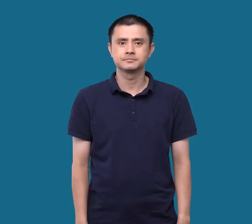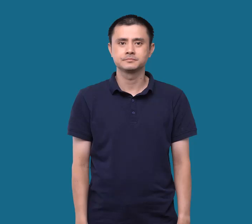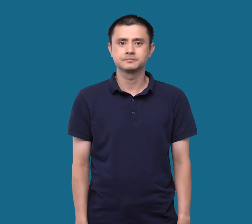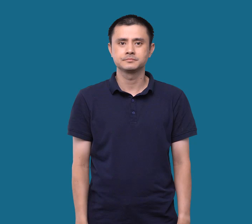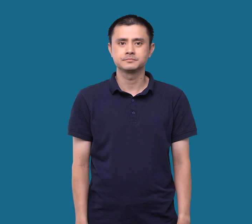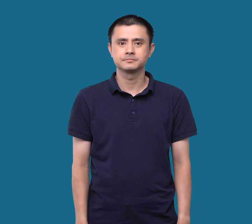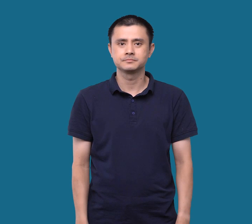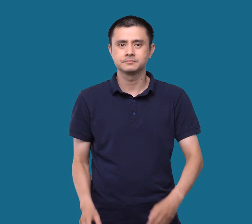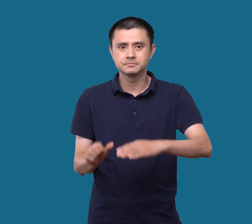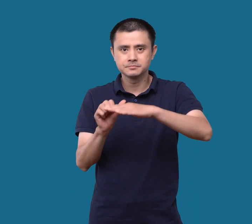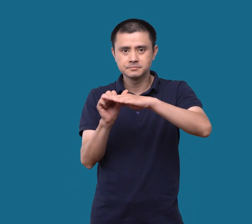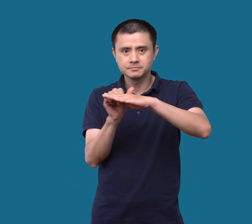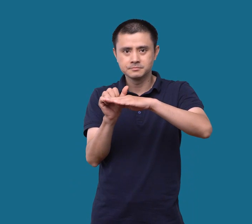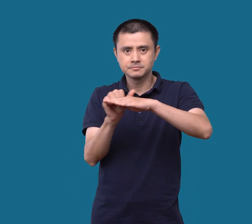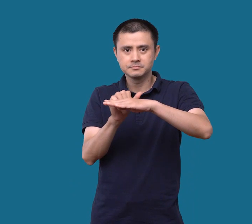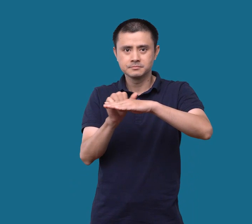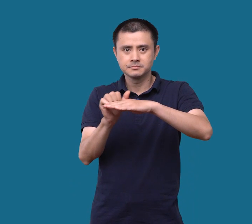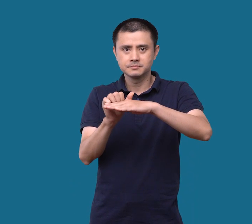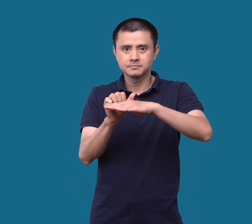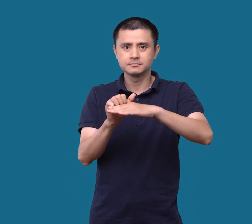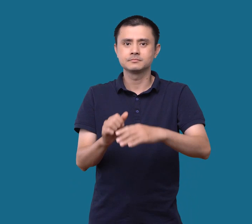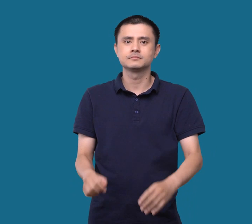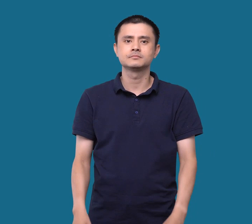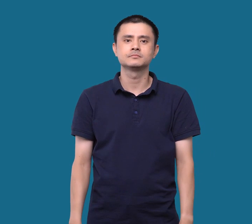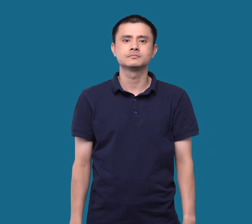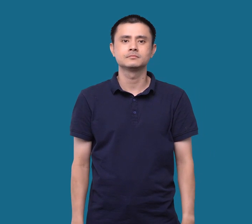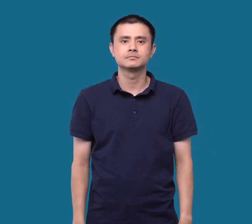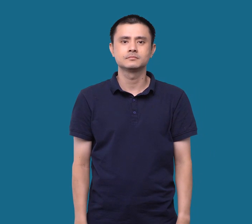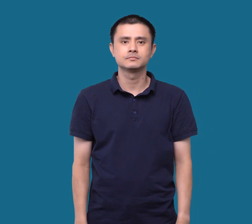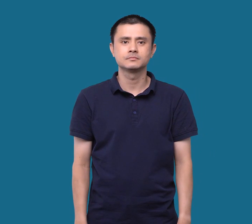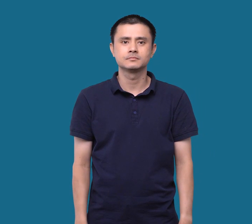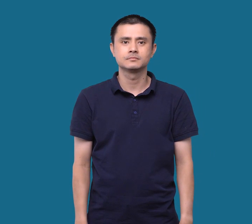luyện tập